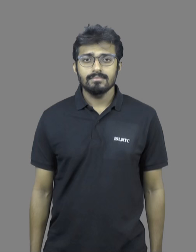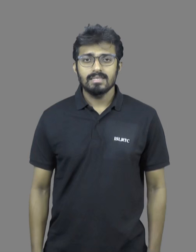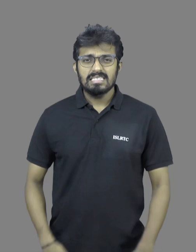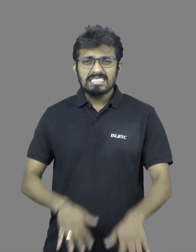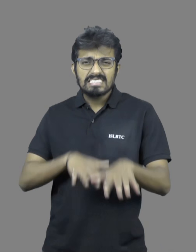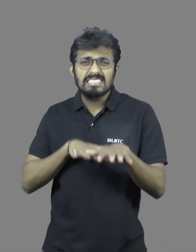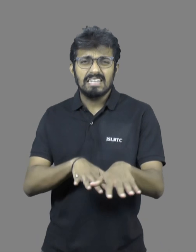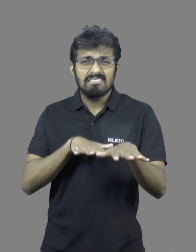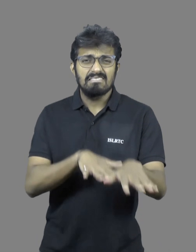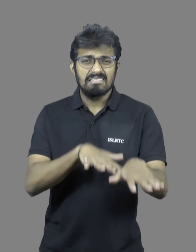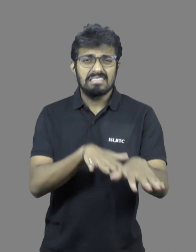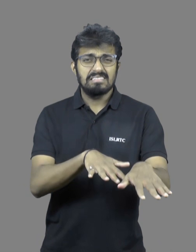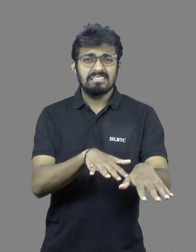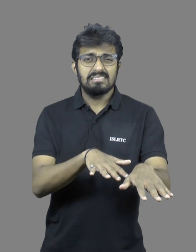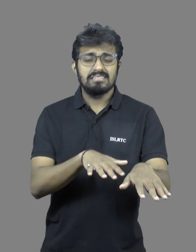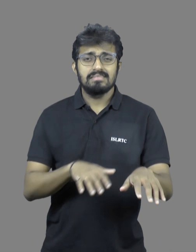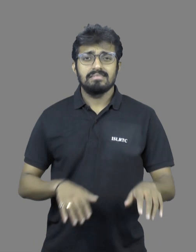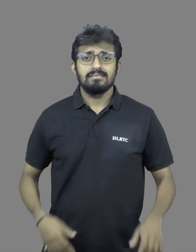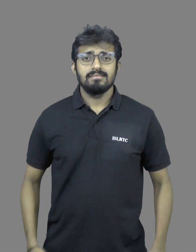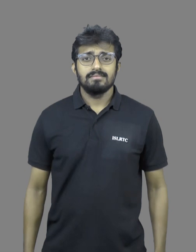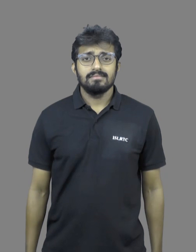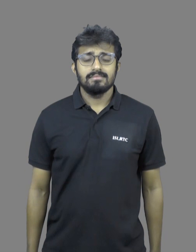Traffic